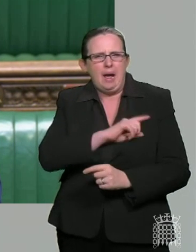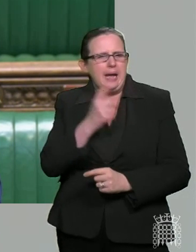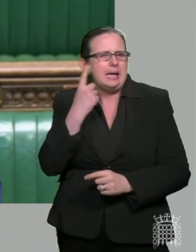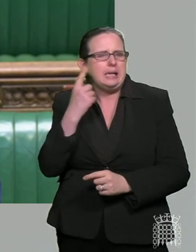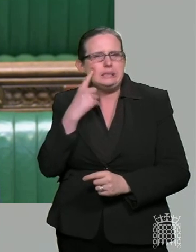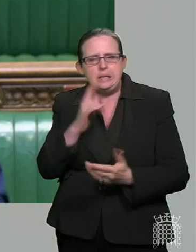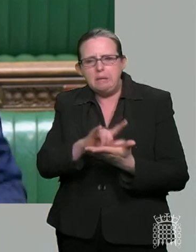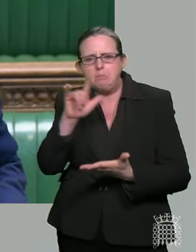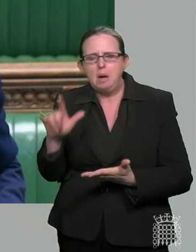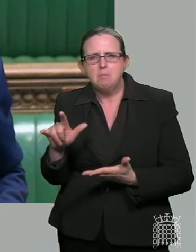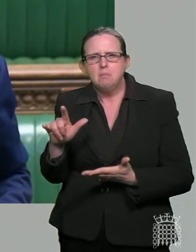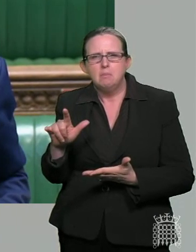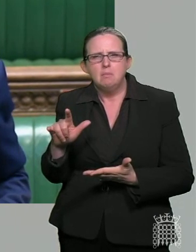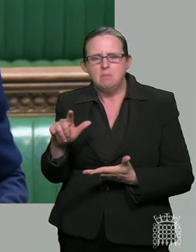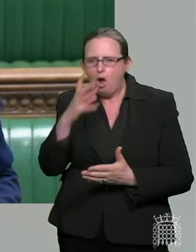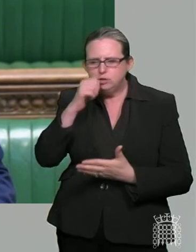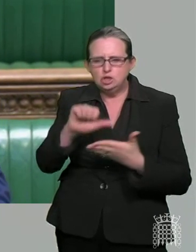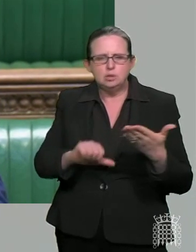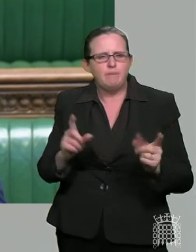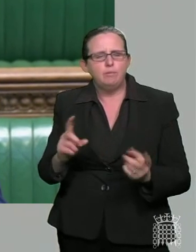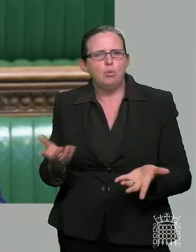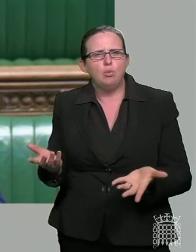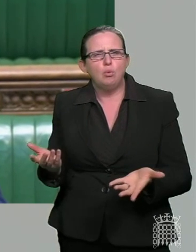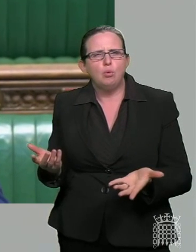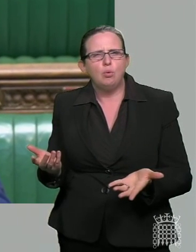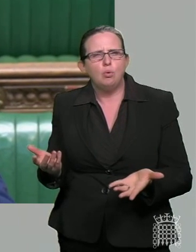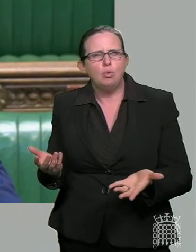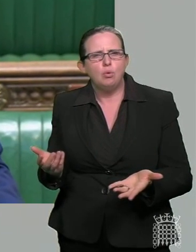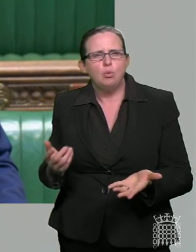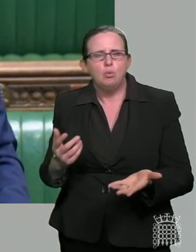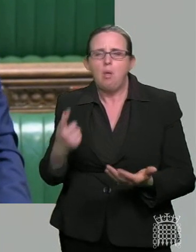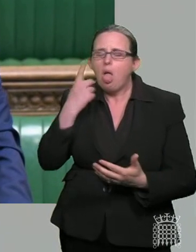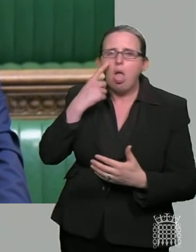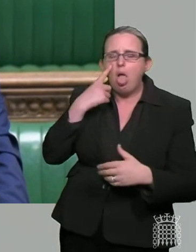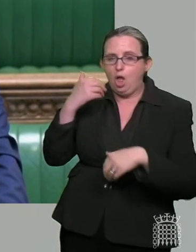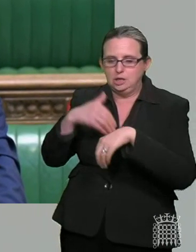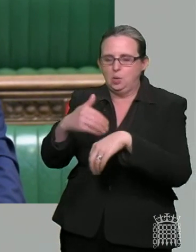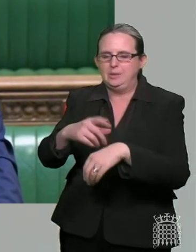Let us test it by looking at the consequences.